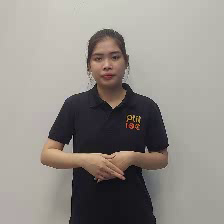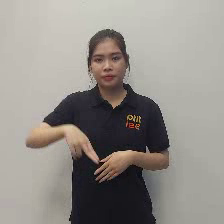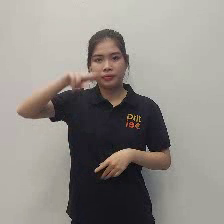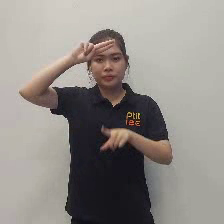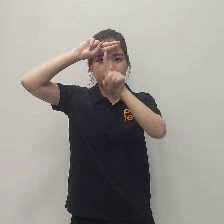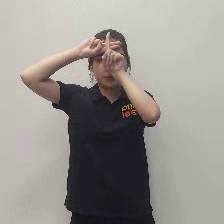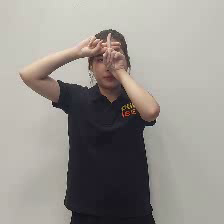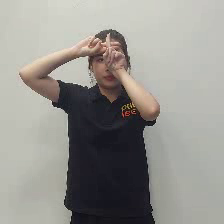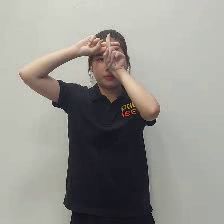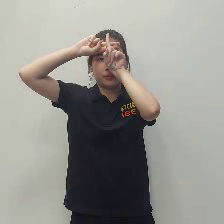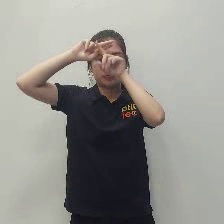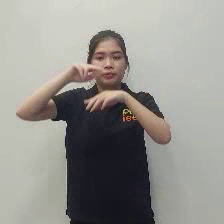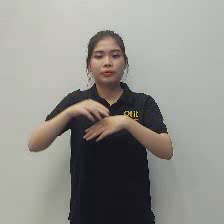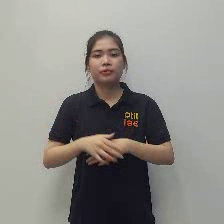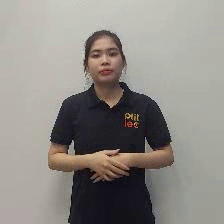Bệnh viện